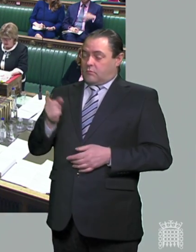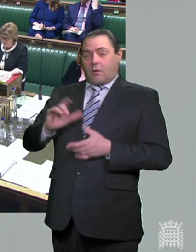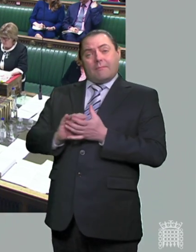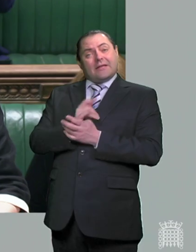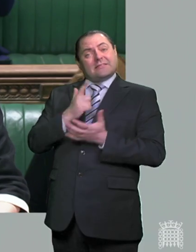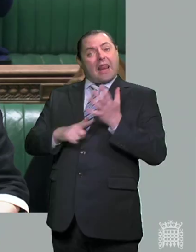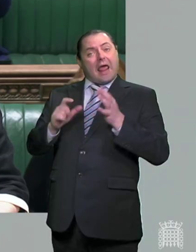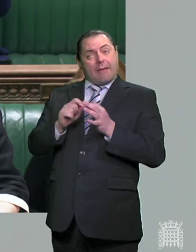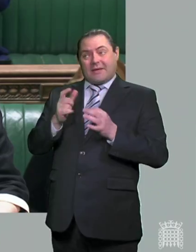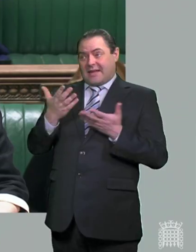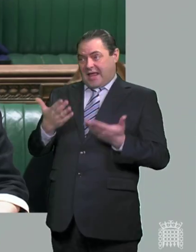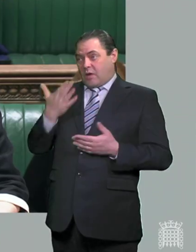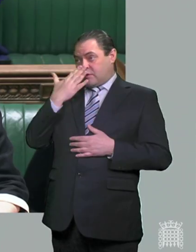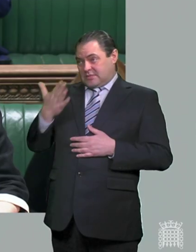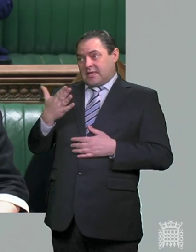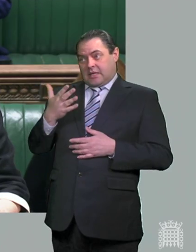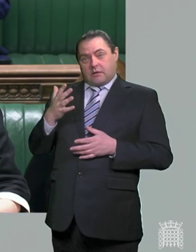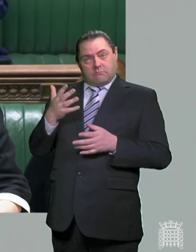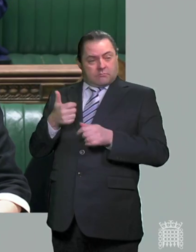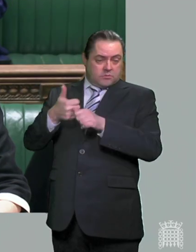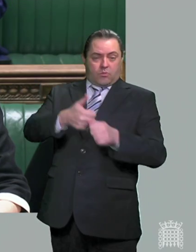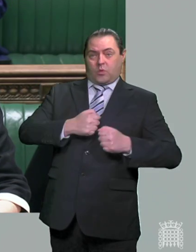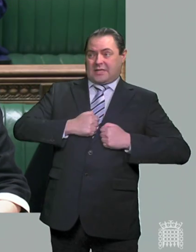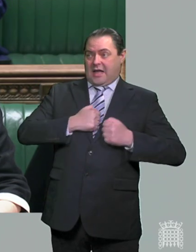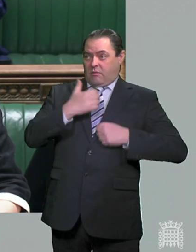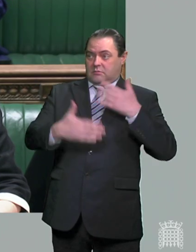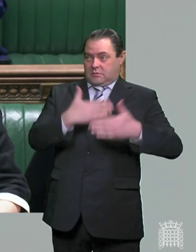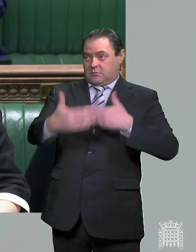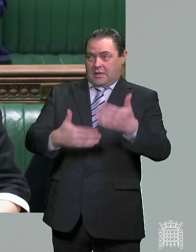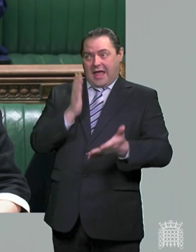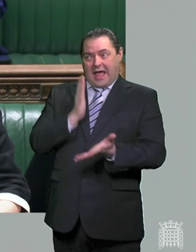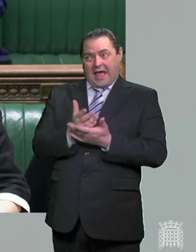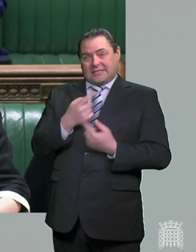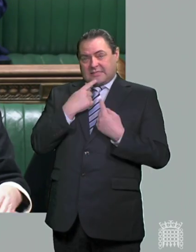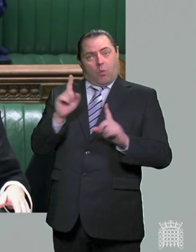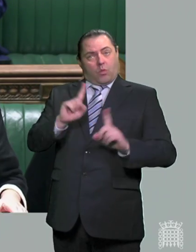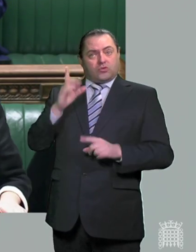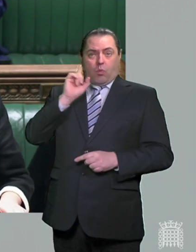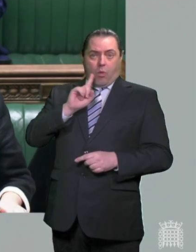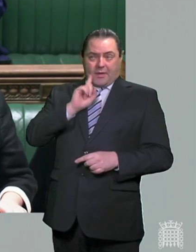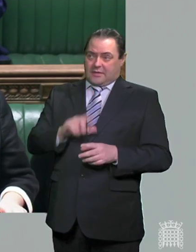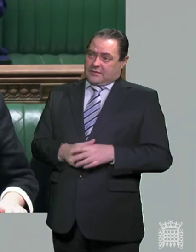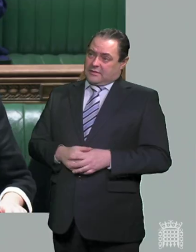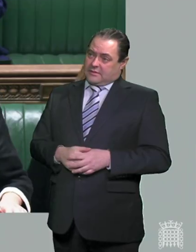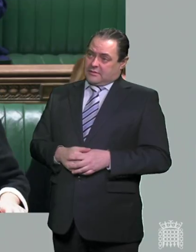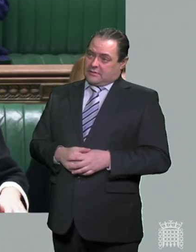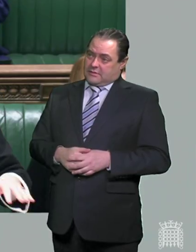I am pleased that the Labour party is getting with the programme—that it can actually define what a woman is, for a start.